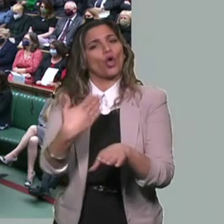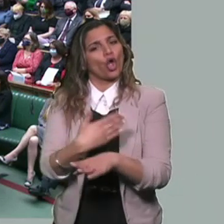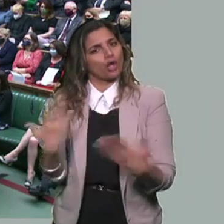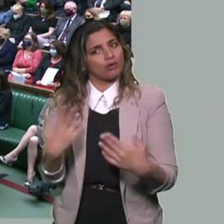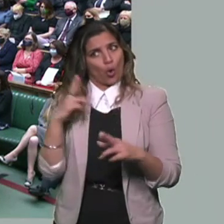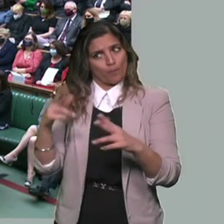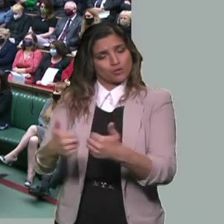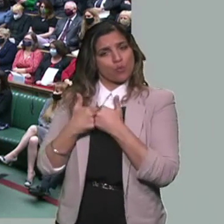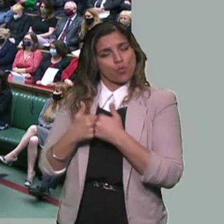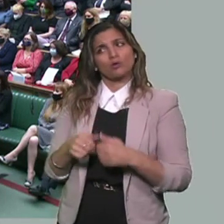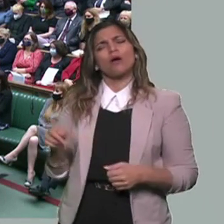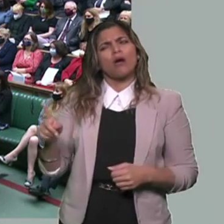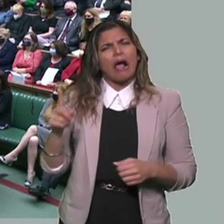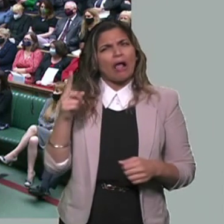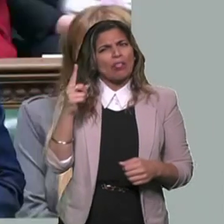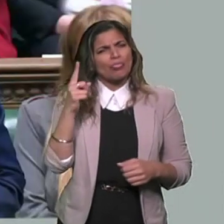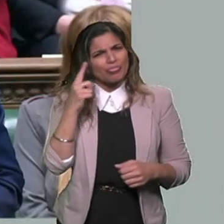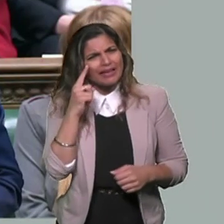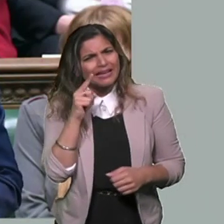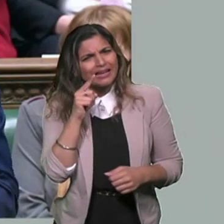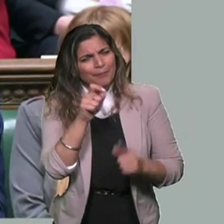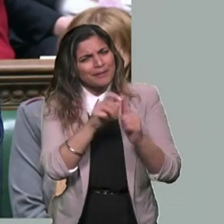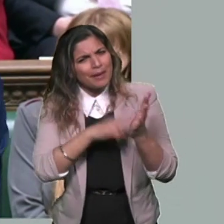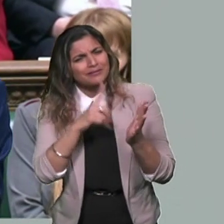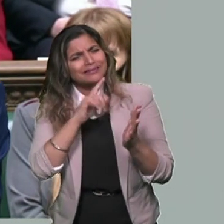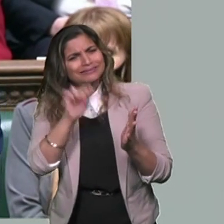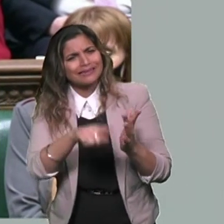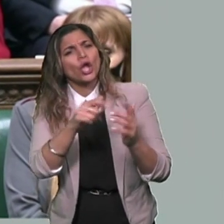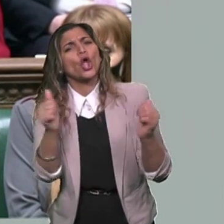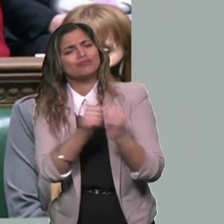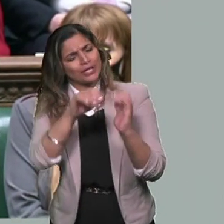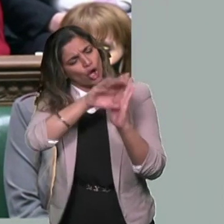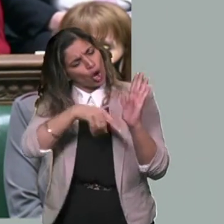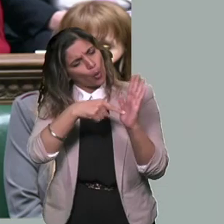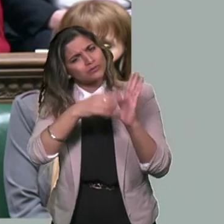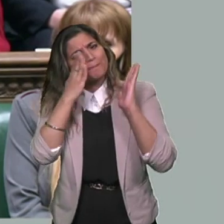I think the Prime Minister said yes, he agrees that the code does apply to him.